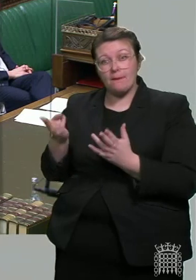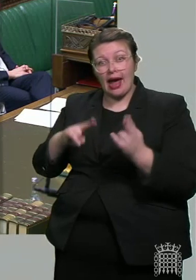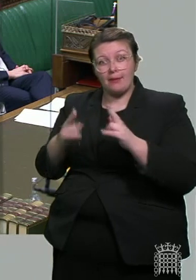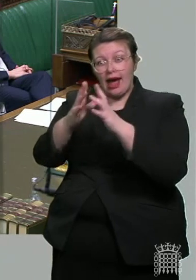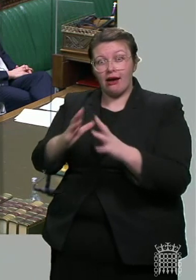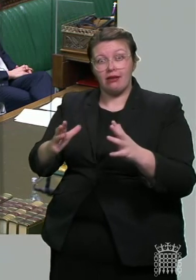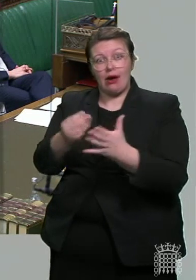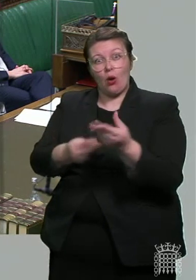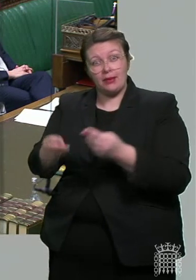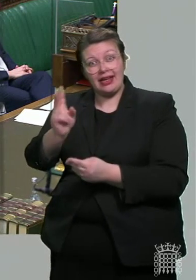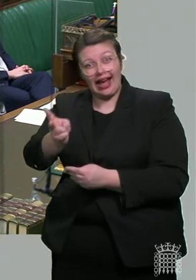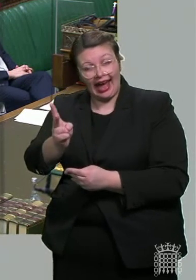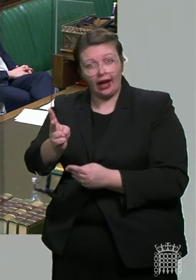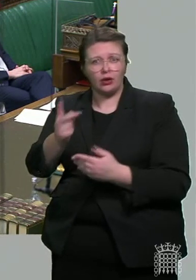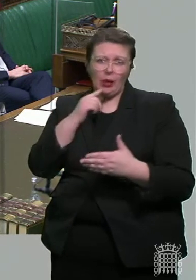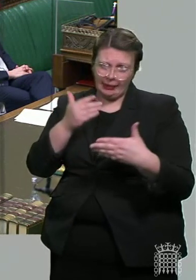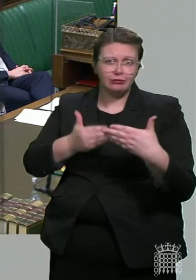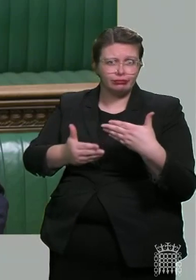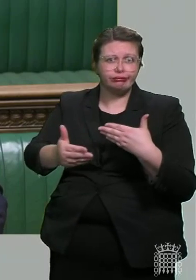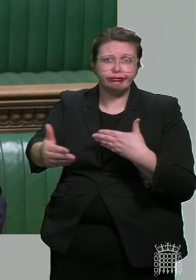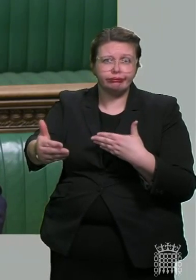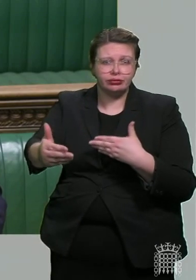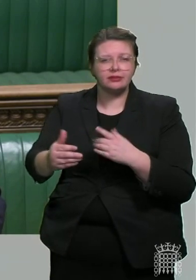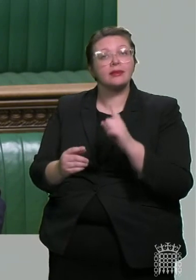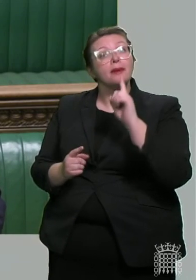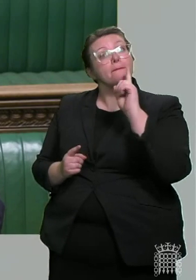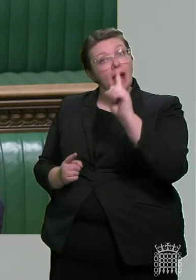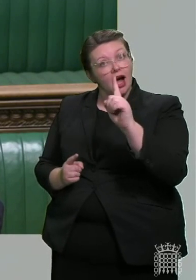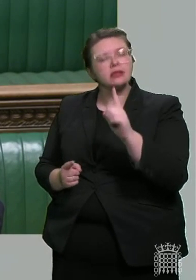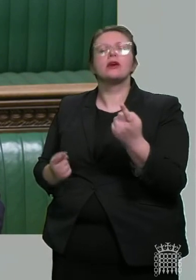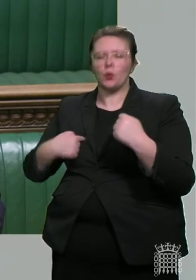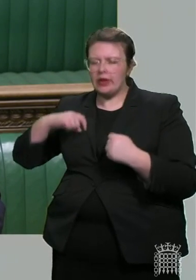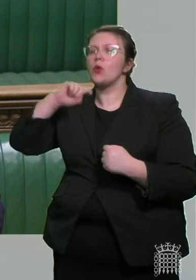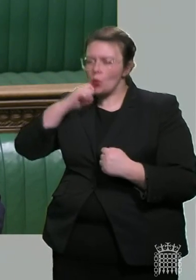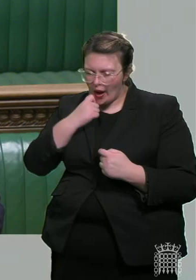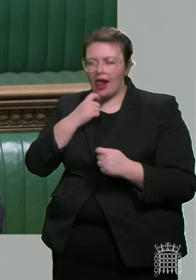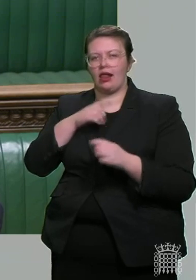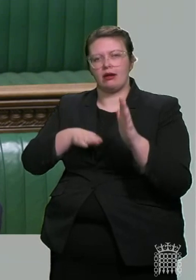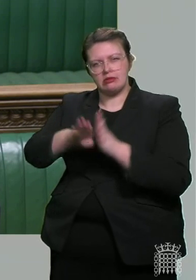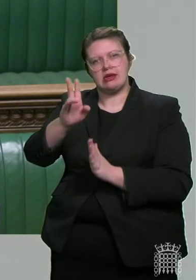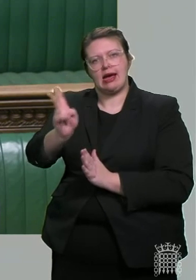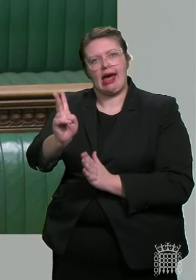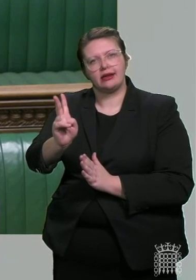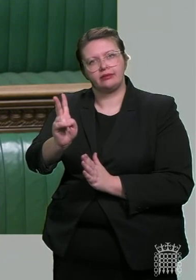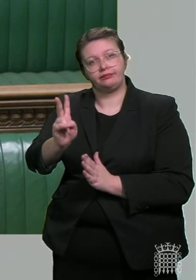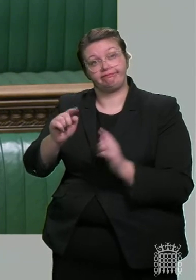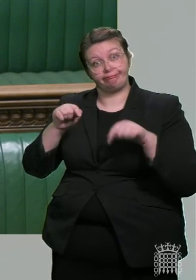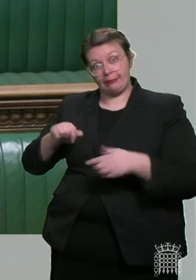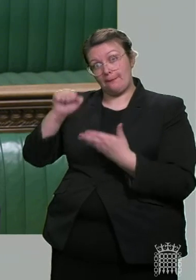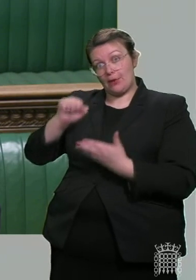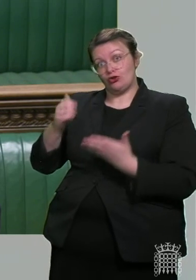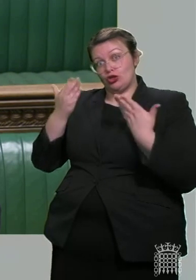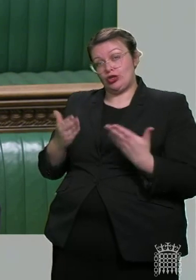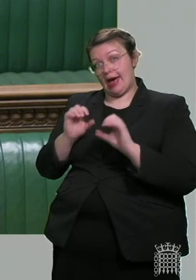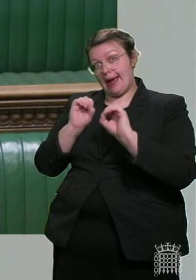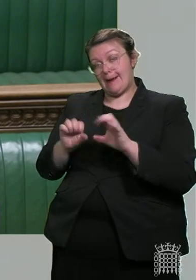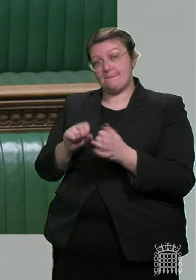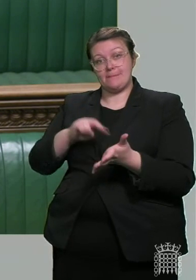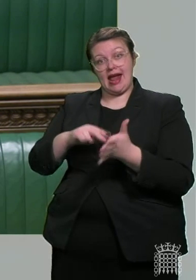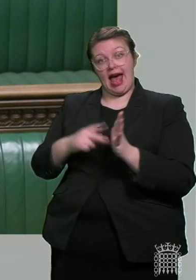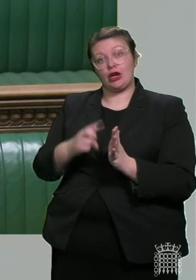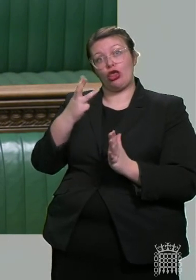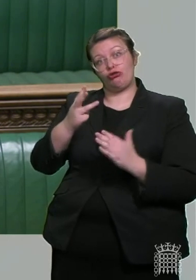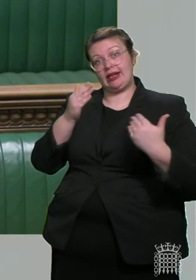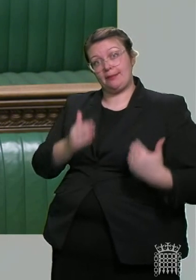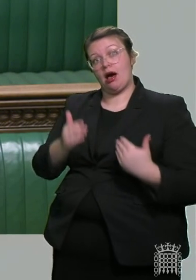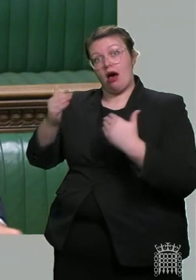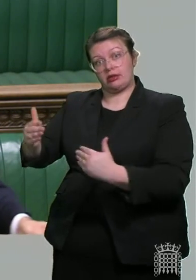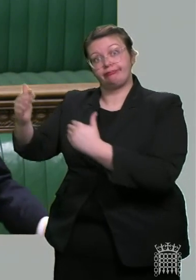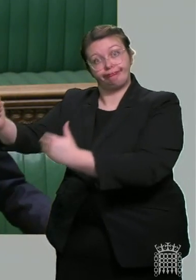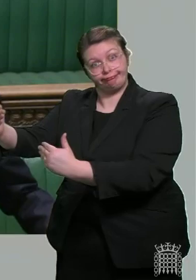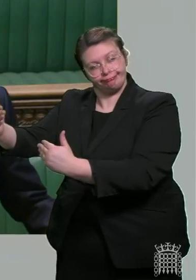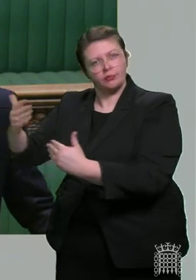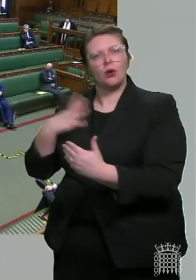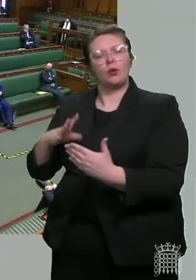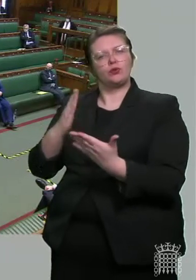But we will recover. This Budget meets the moment with a three-part plan to protect the jobs and livelihoods of the British people.